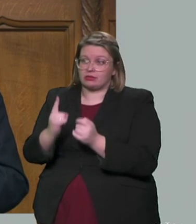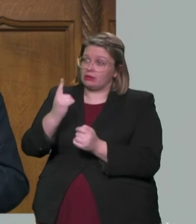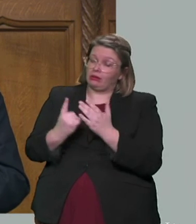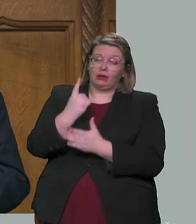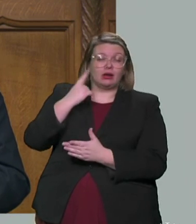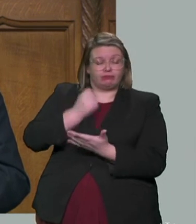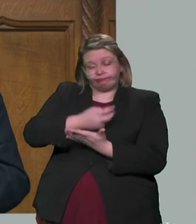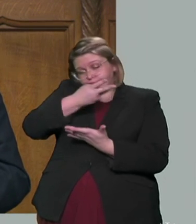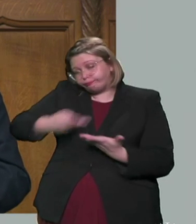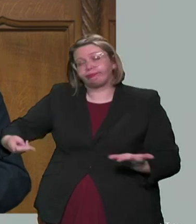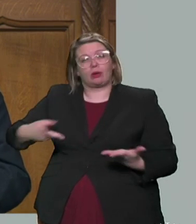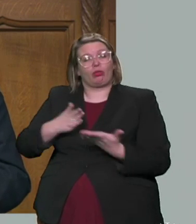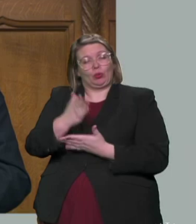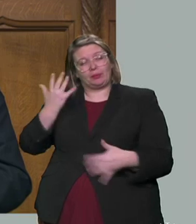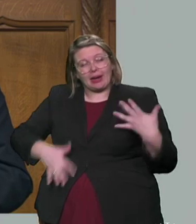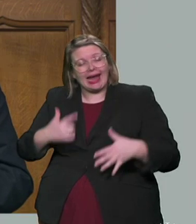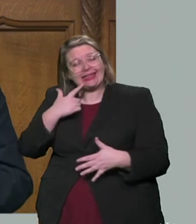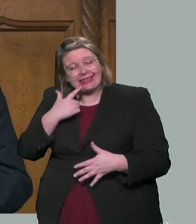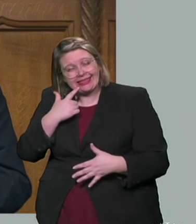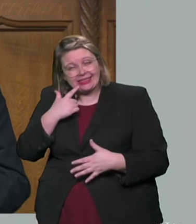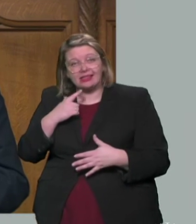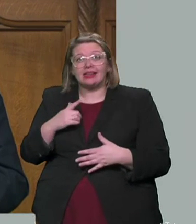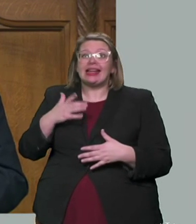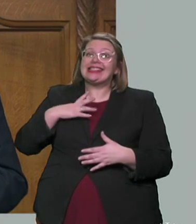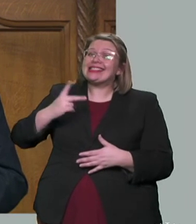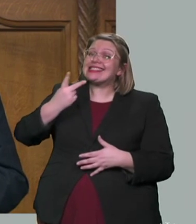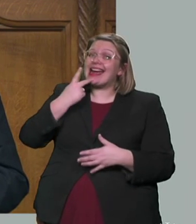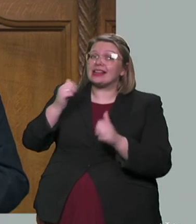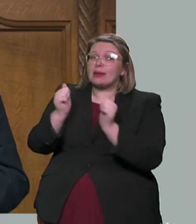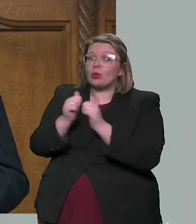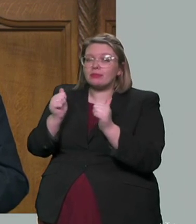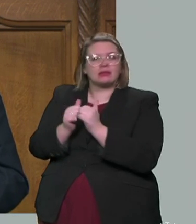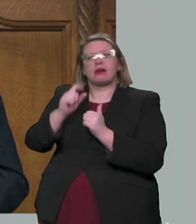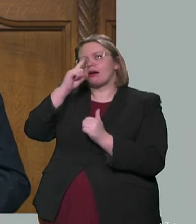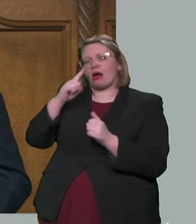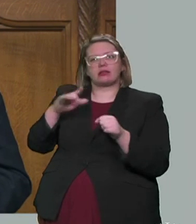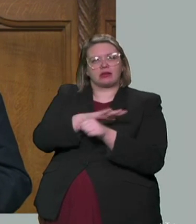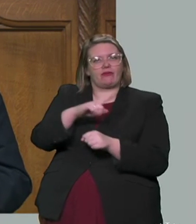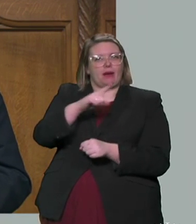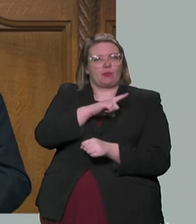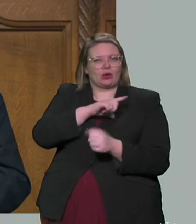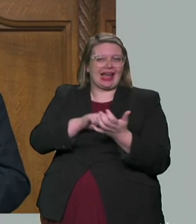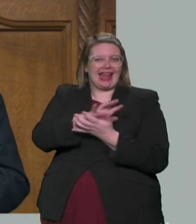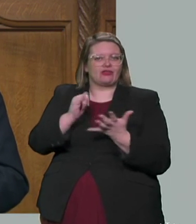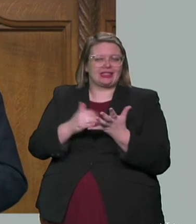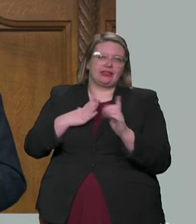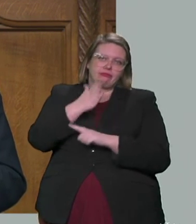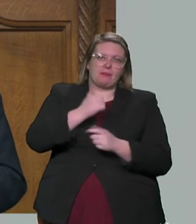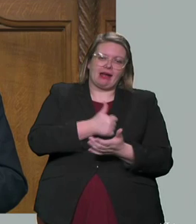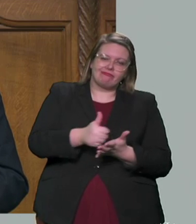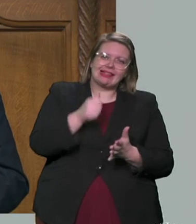The problem is not being dealt with because you need a second appointment which isn’t classed as an emergency and thus needs your ‘regular’ dentist.”